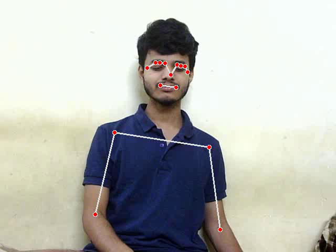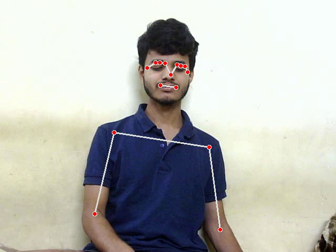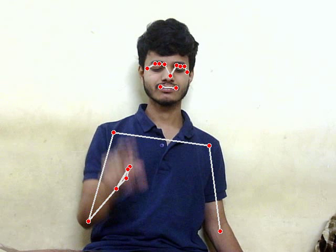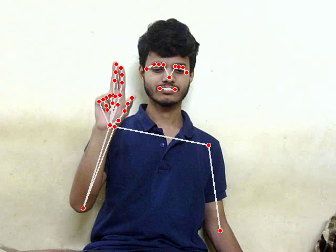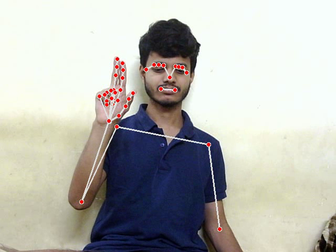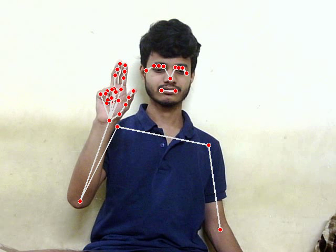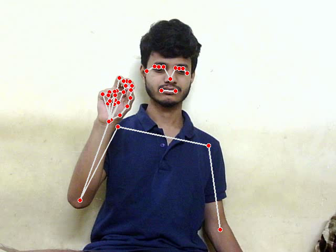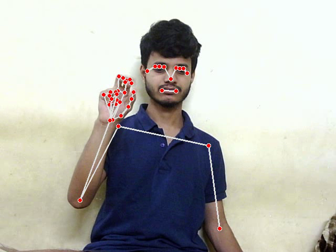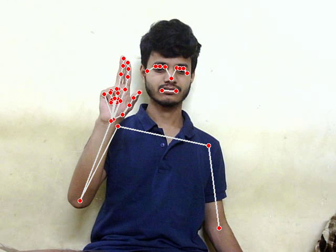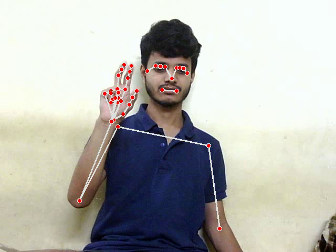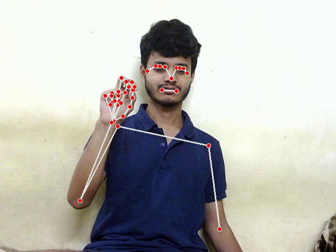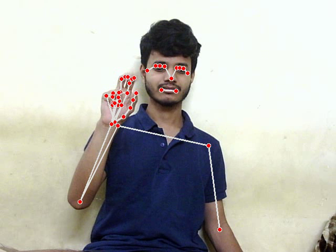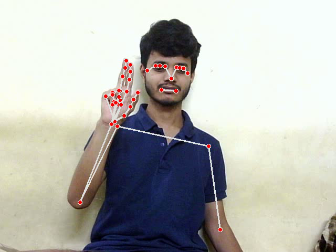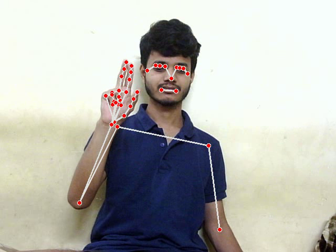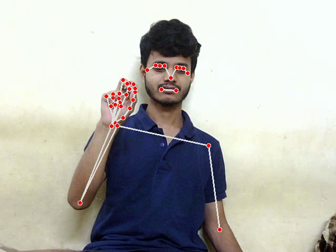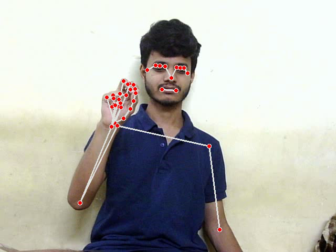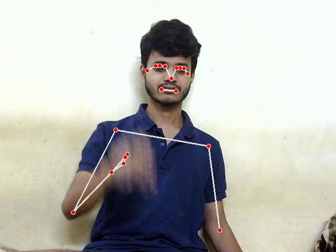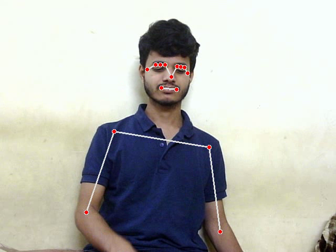no